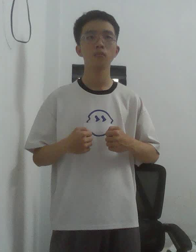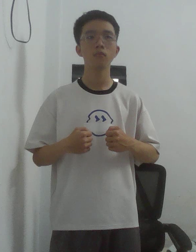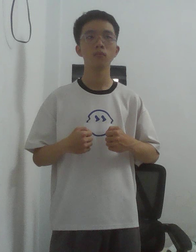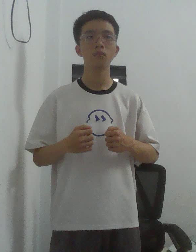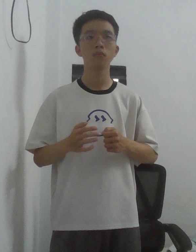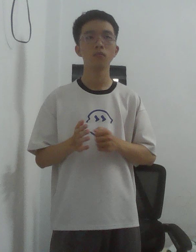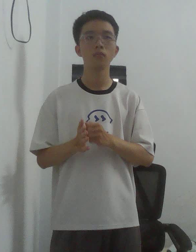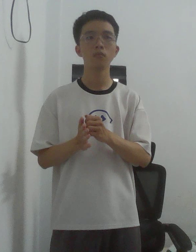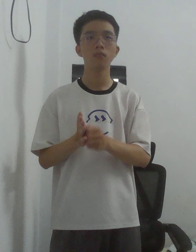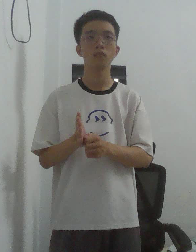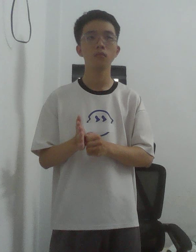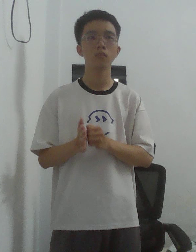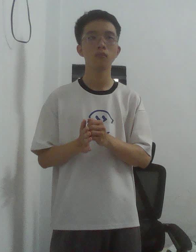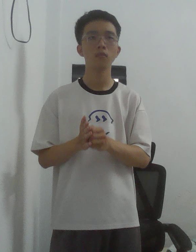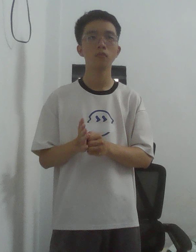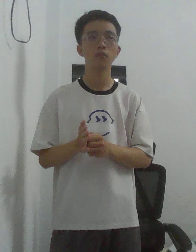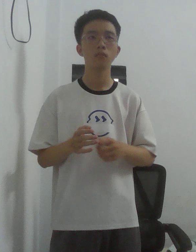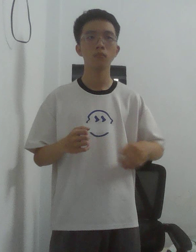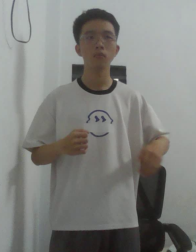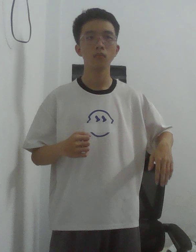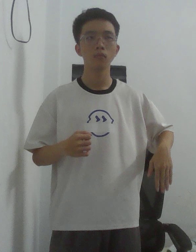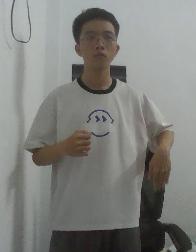thang sau